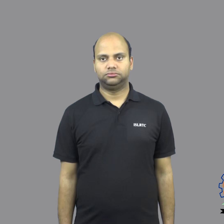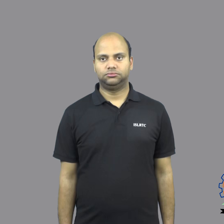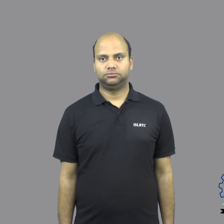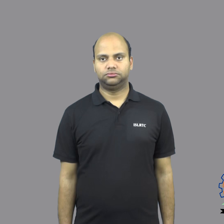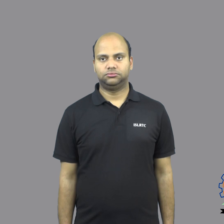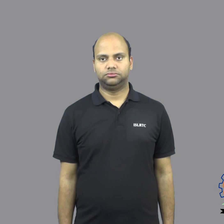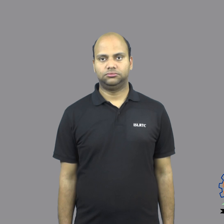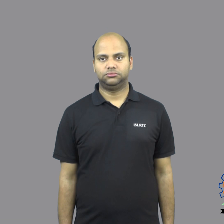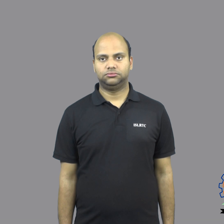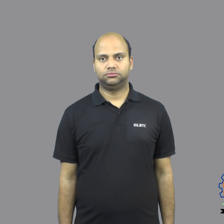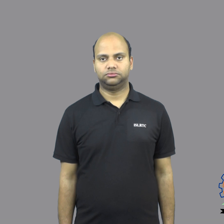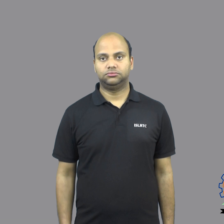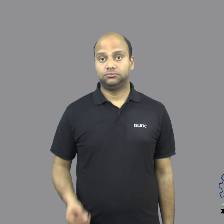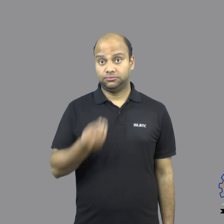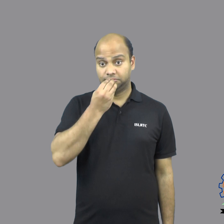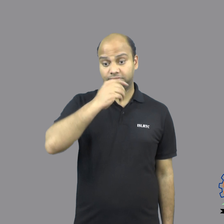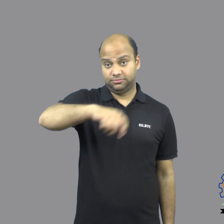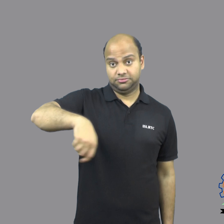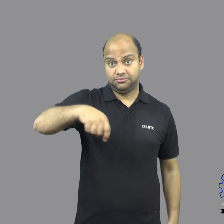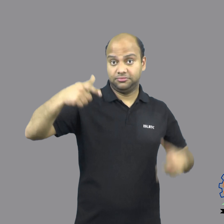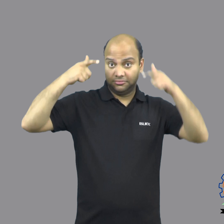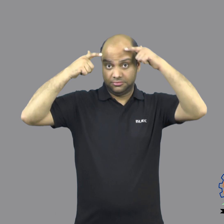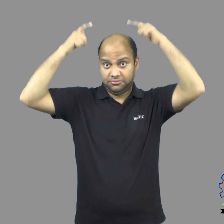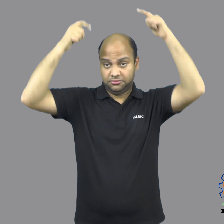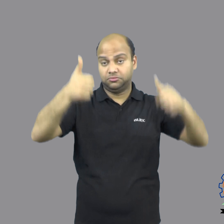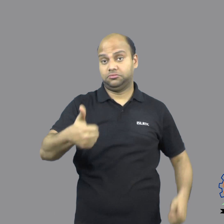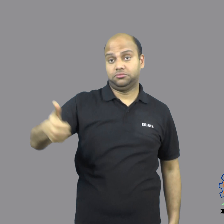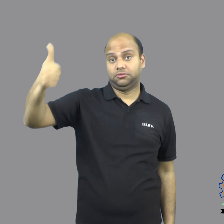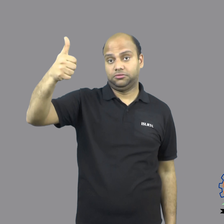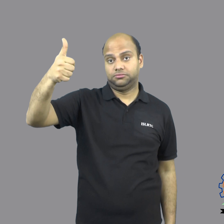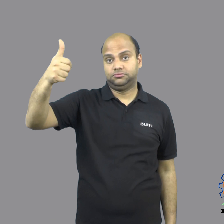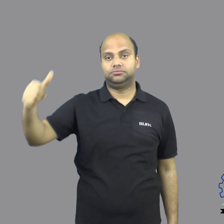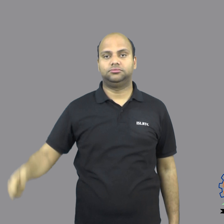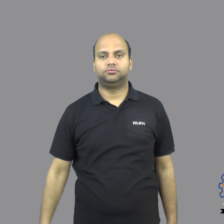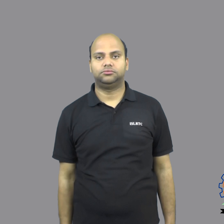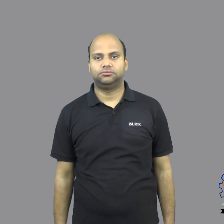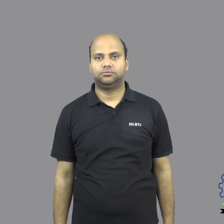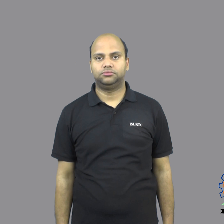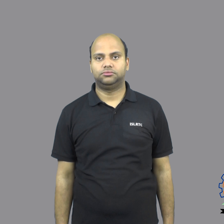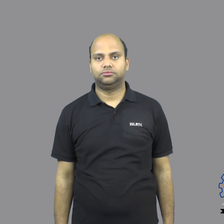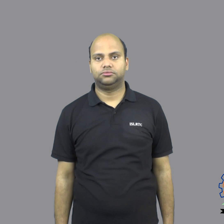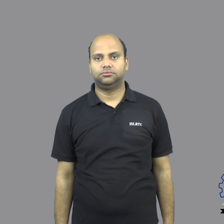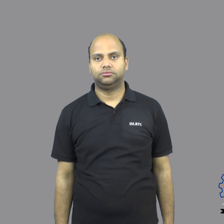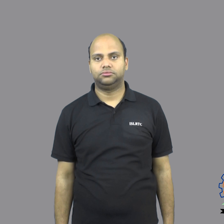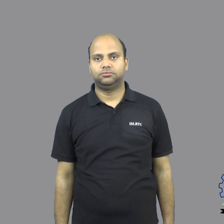Chef